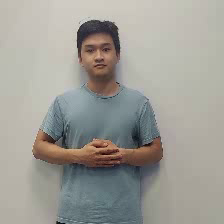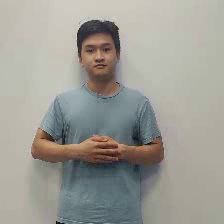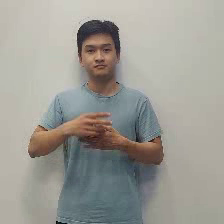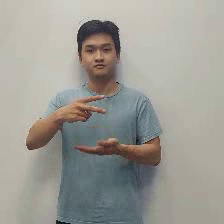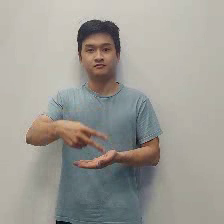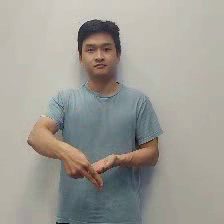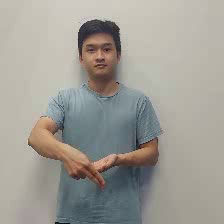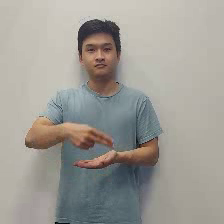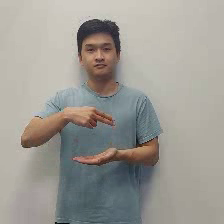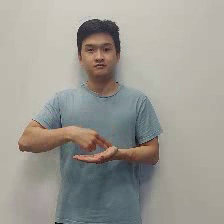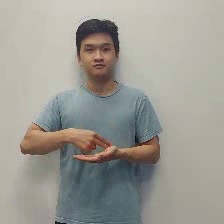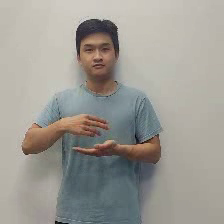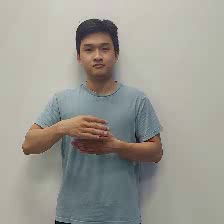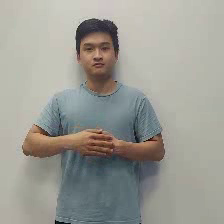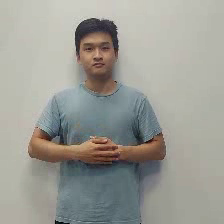Thức ăn